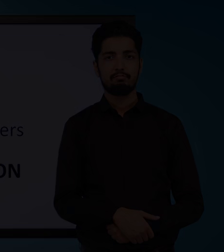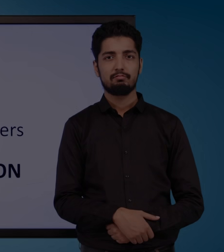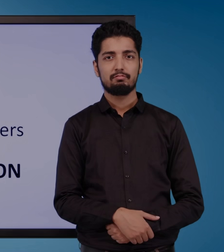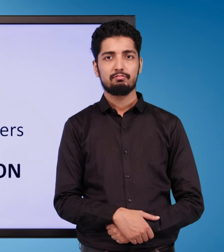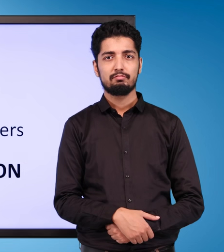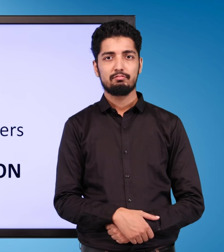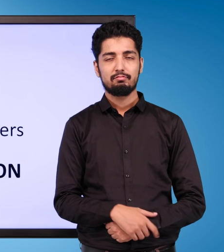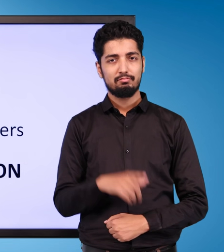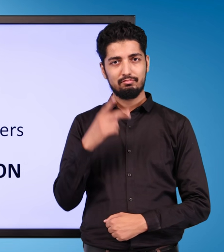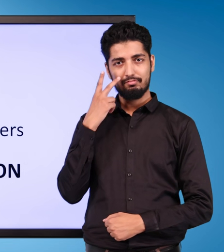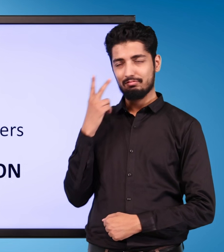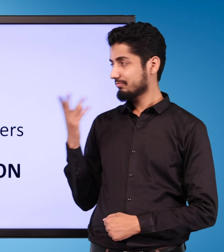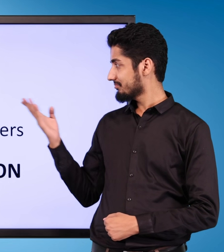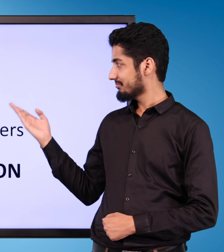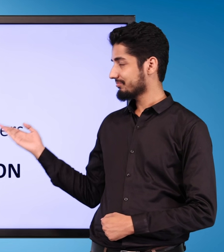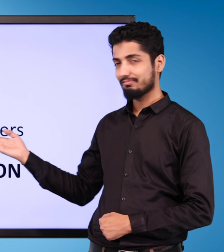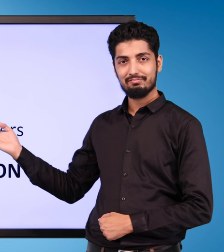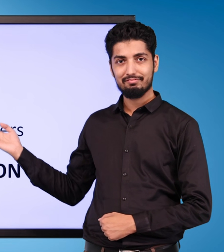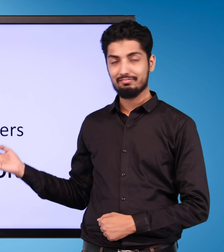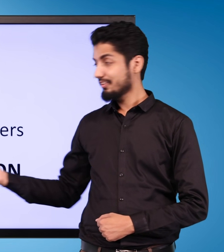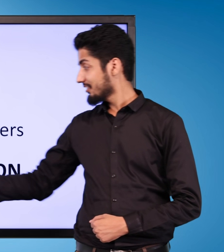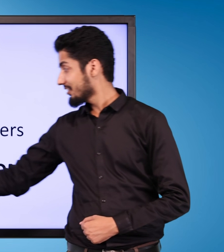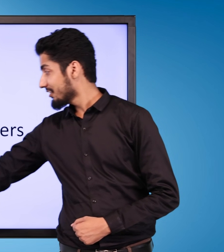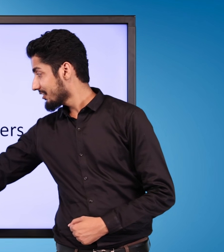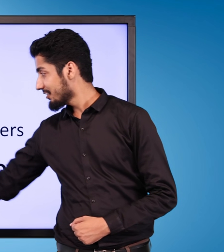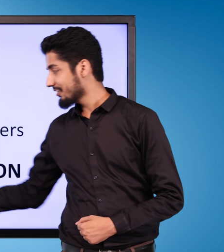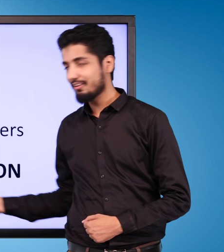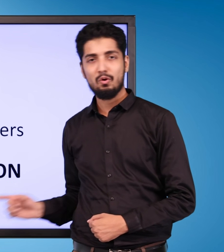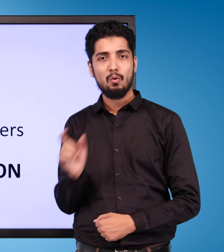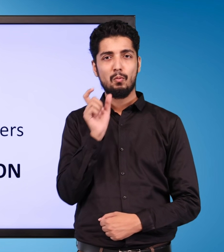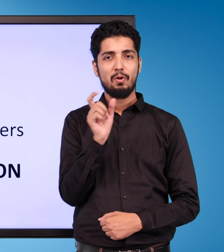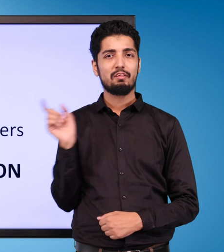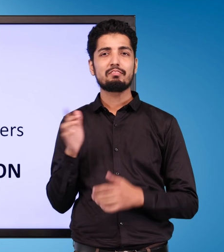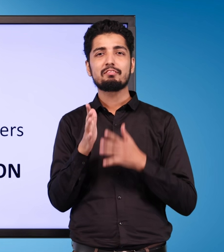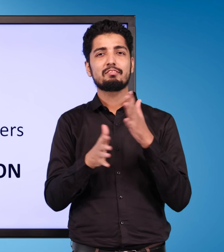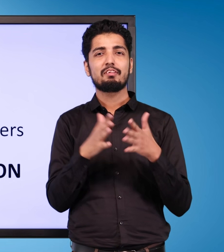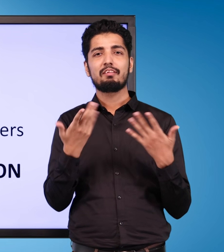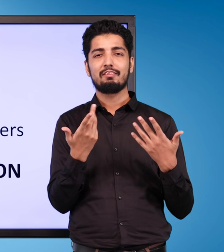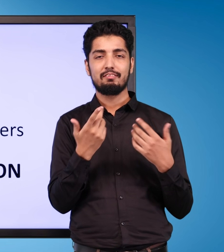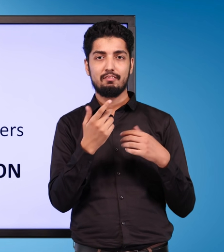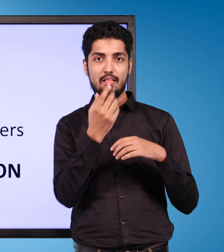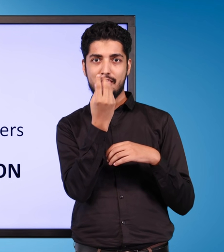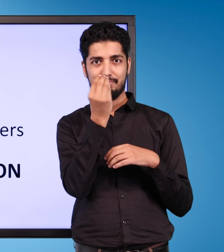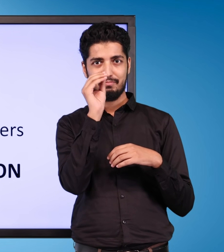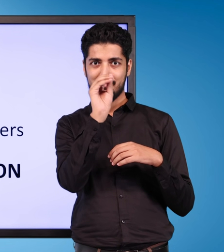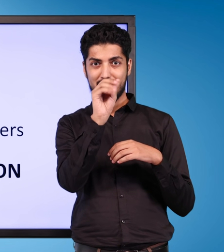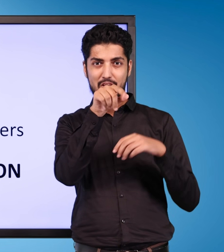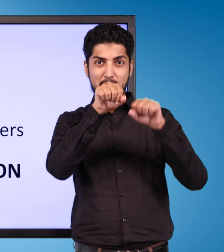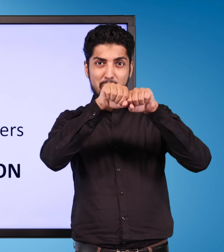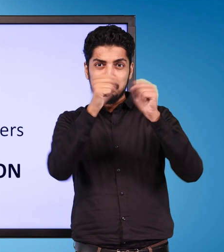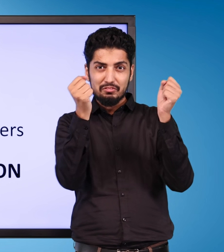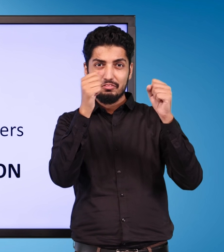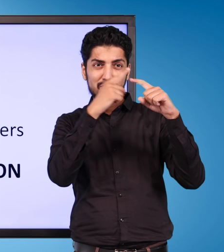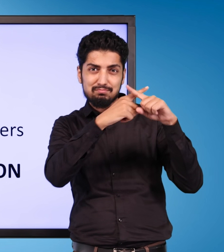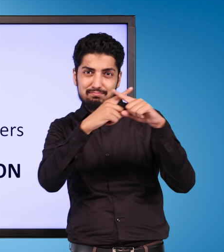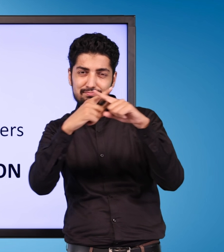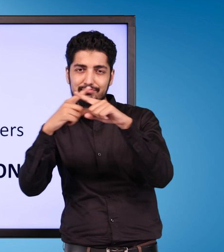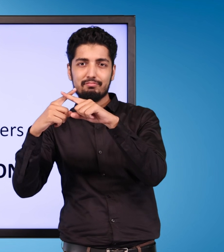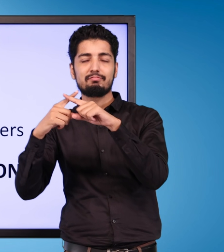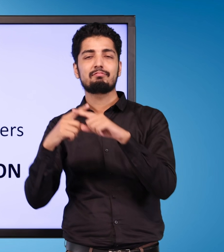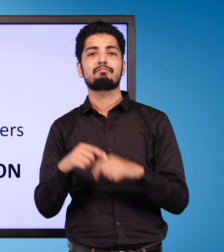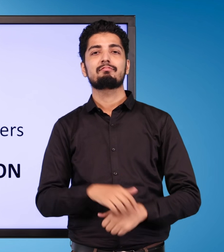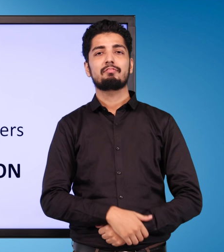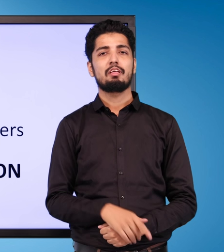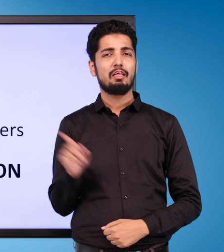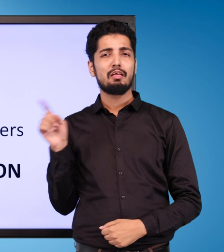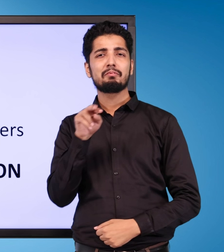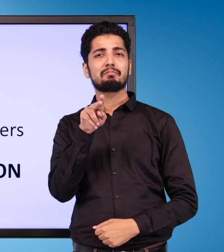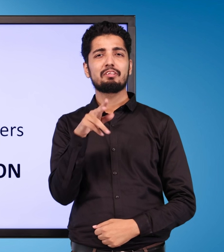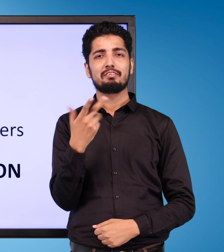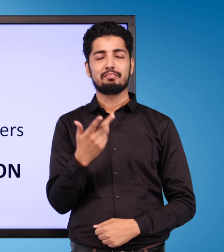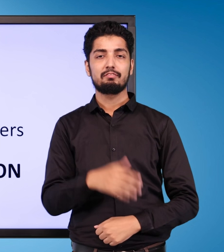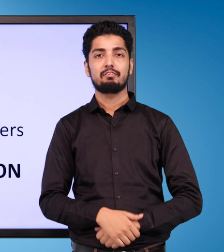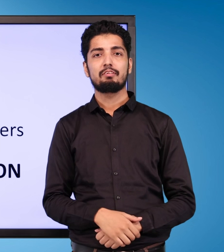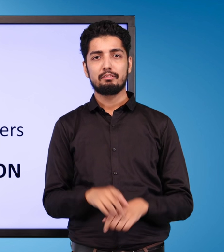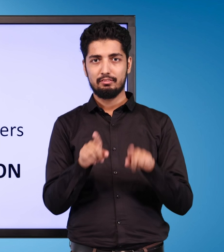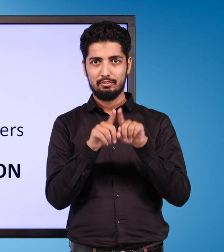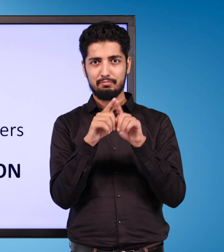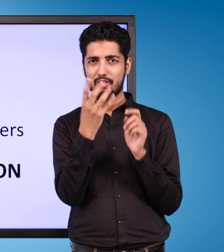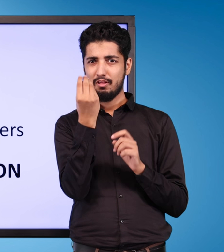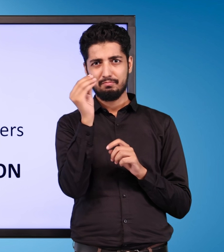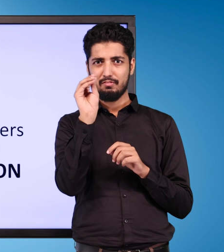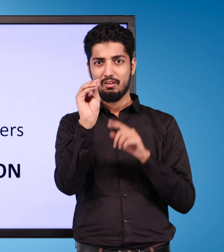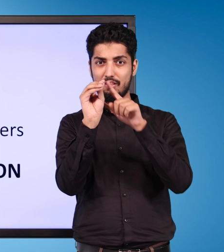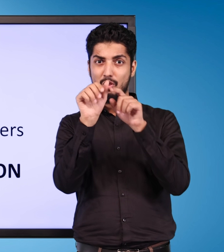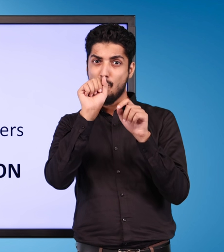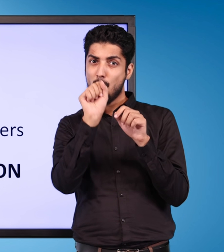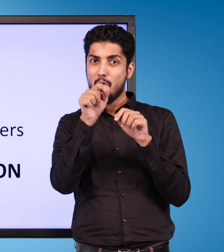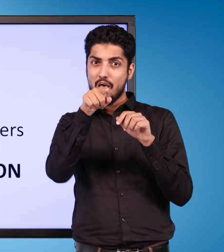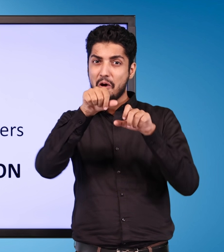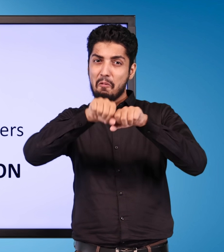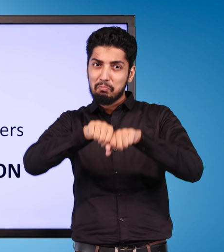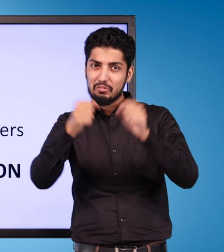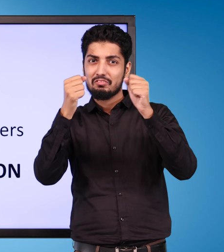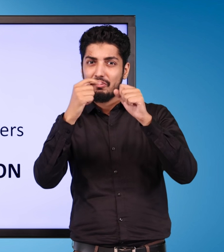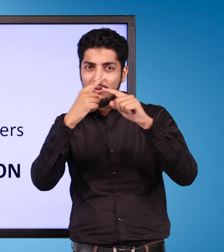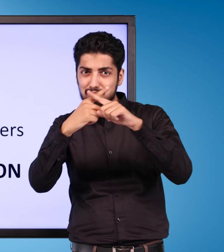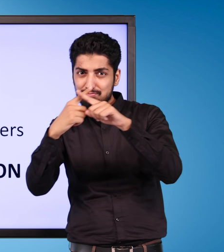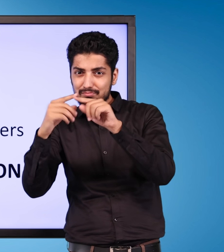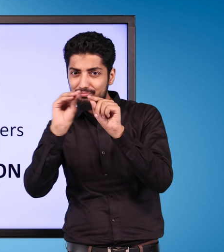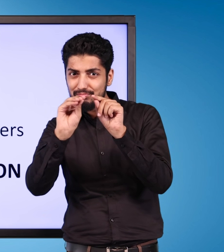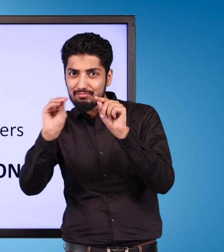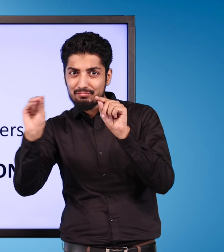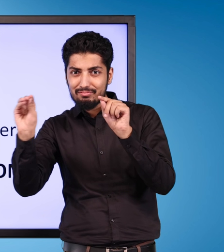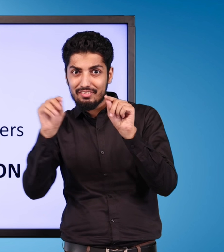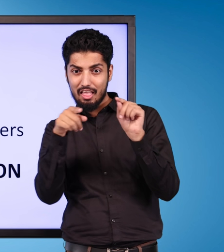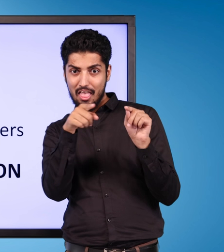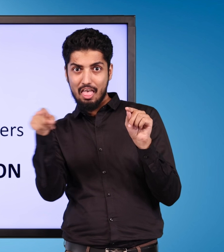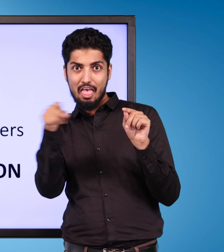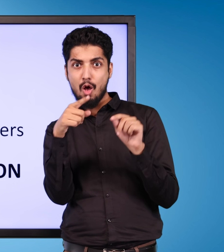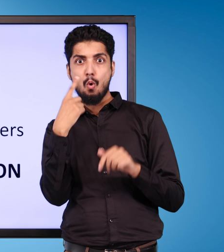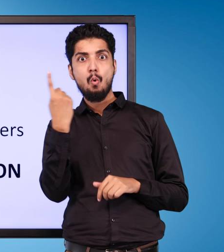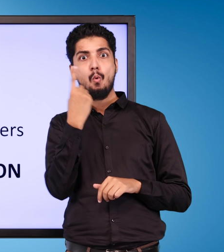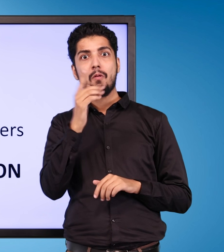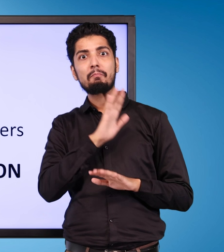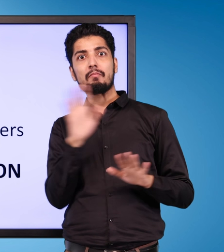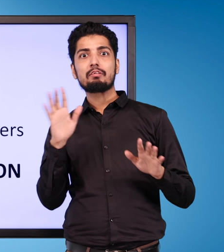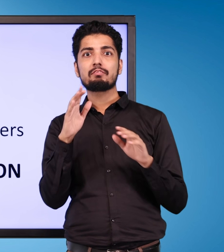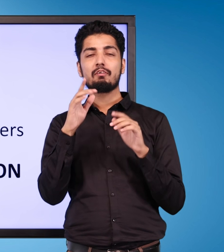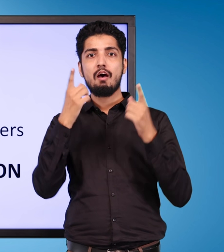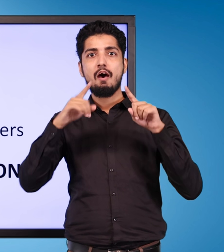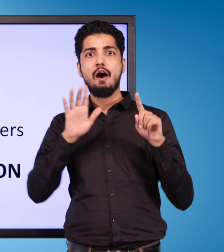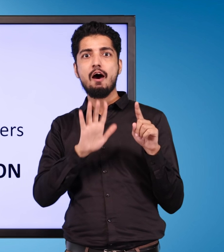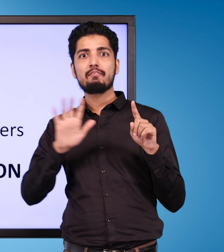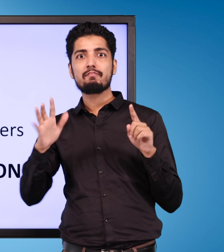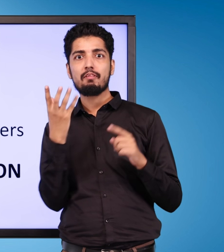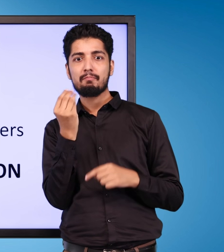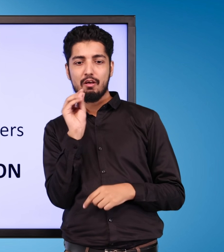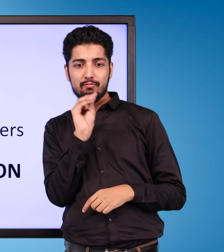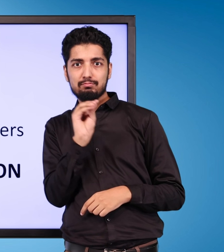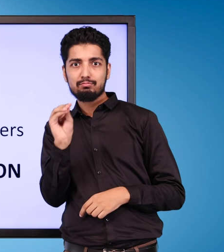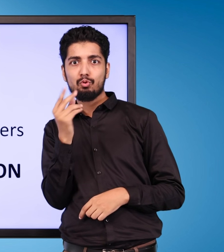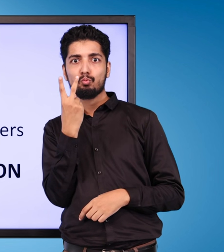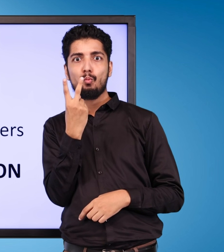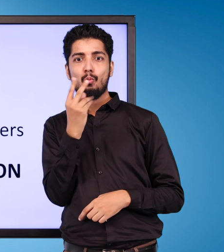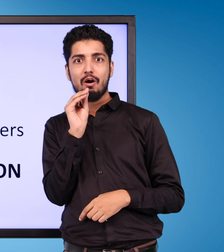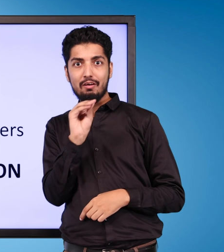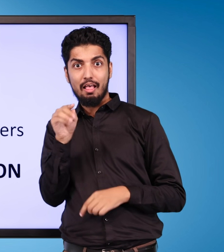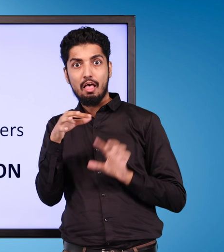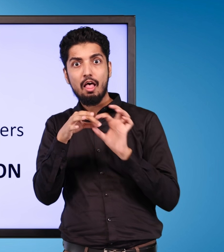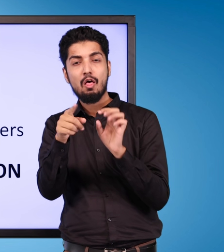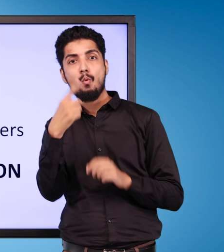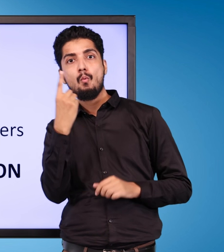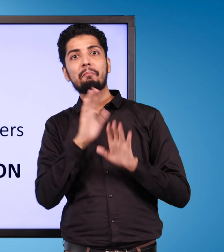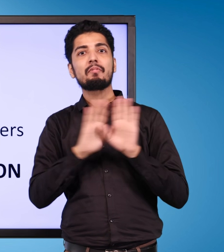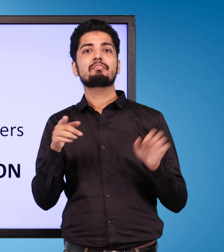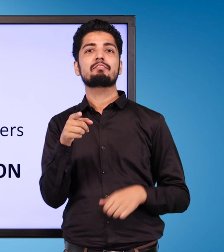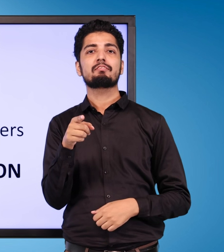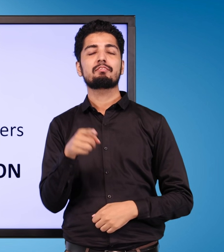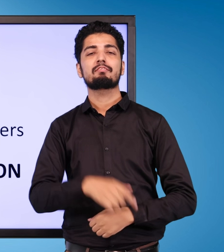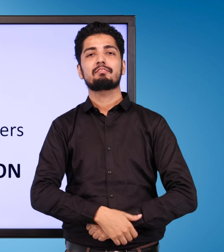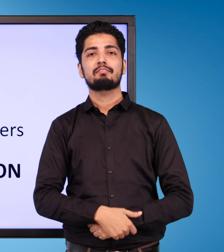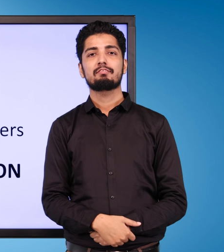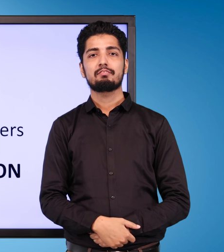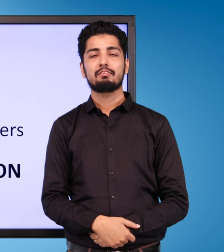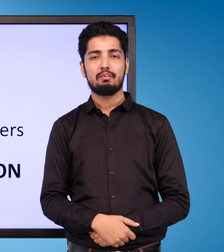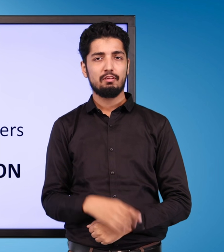Prime factorization This sign means prime factorization It is the factorization in which a number is expressed as the product of prime numbers only